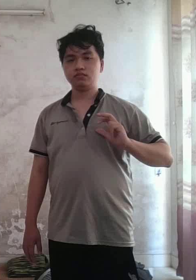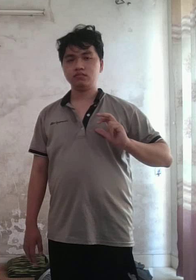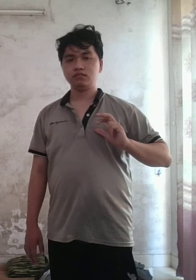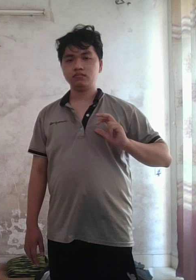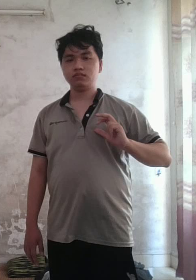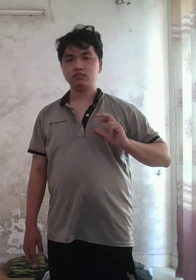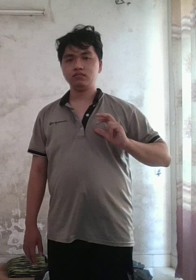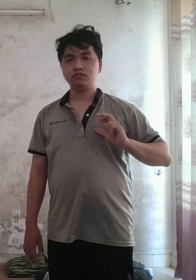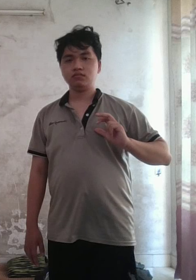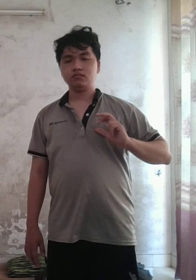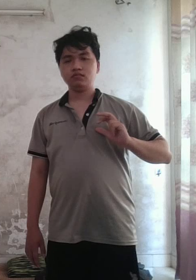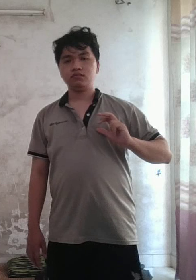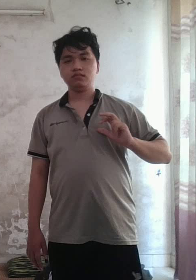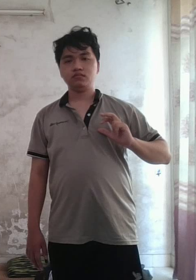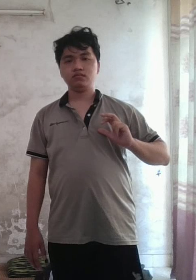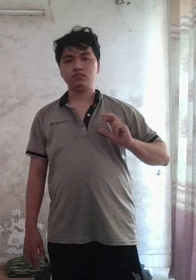giau co